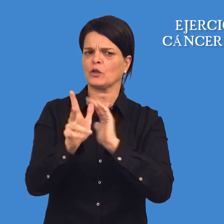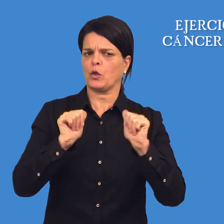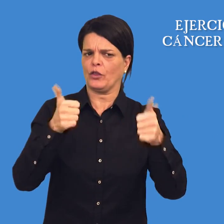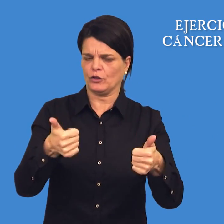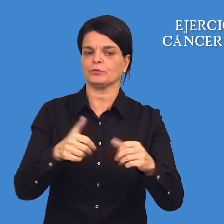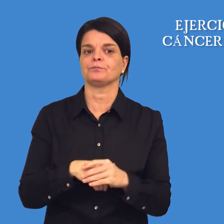empezar